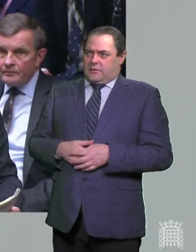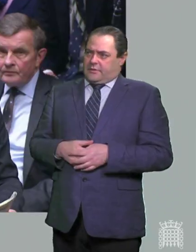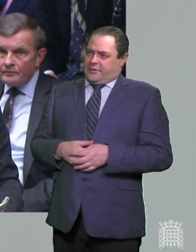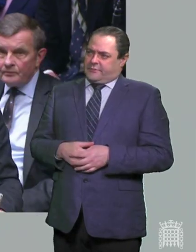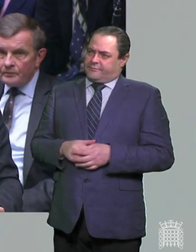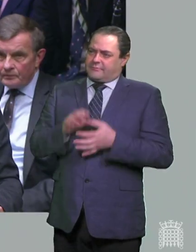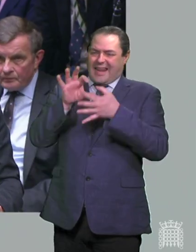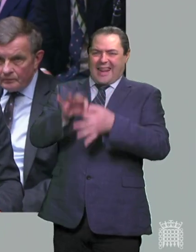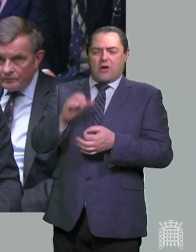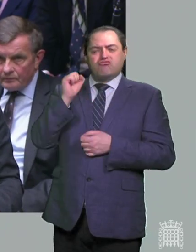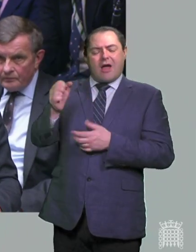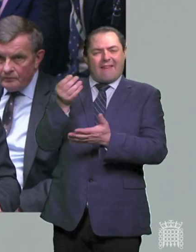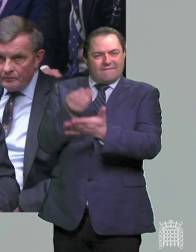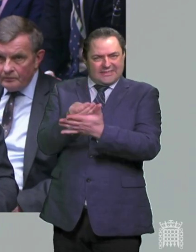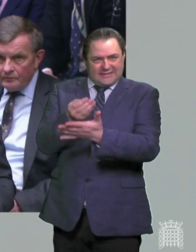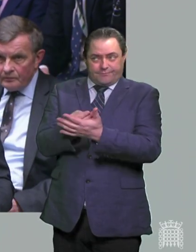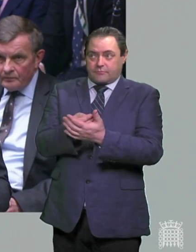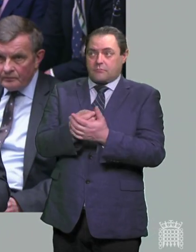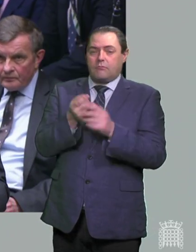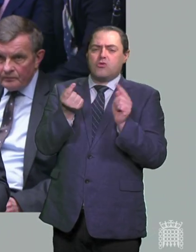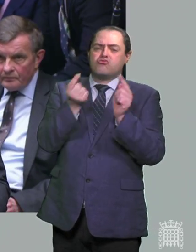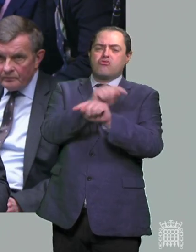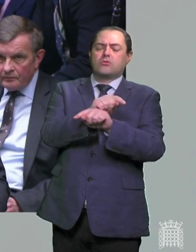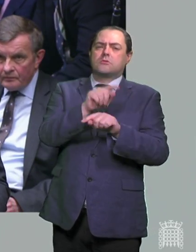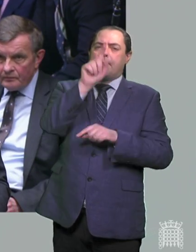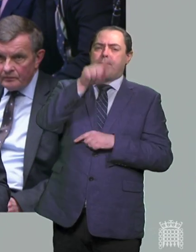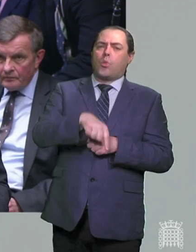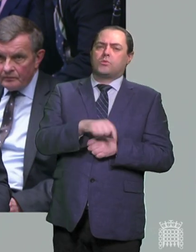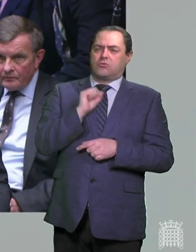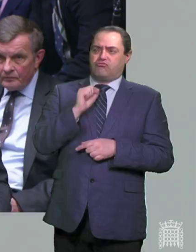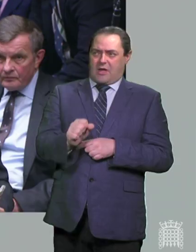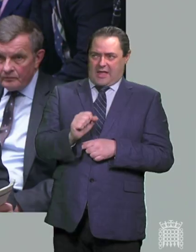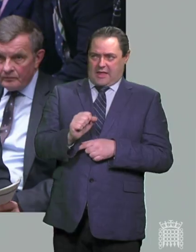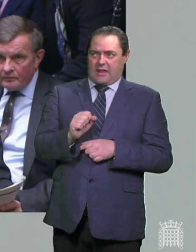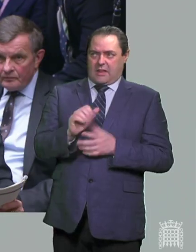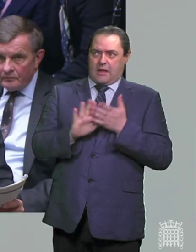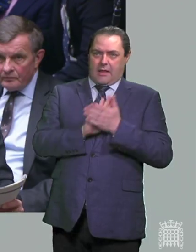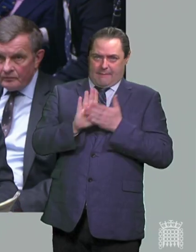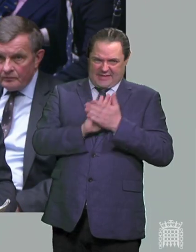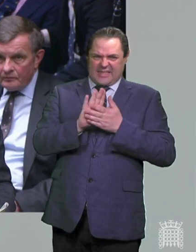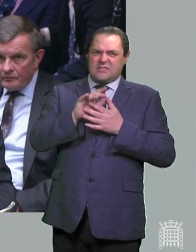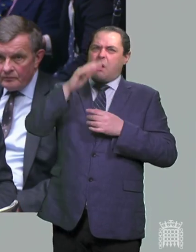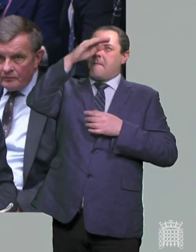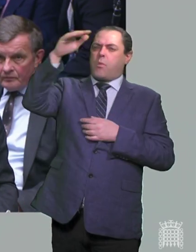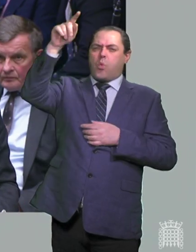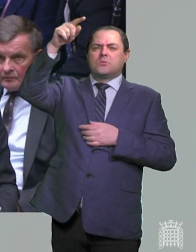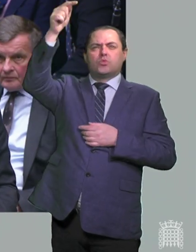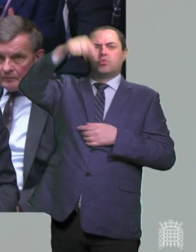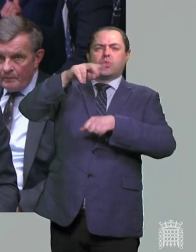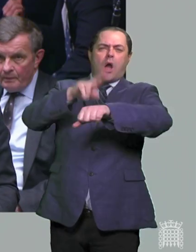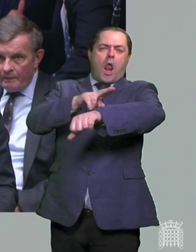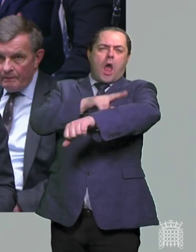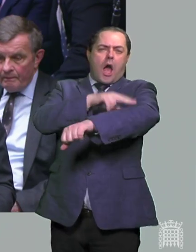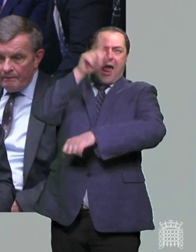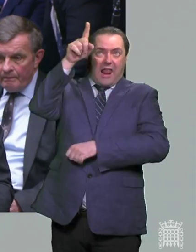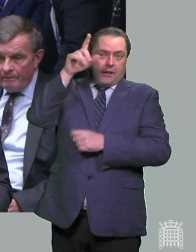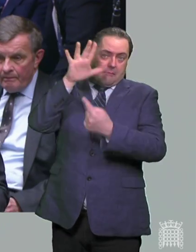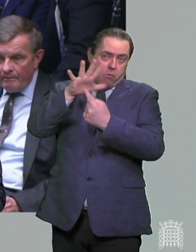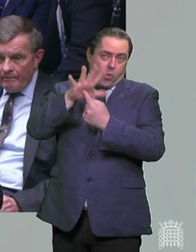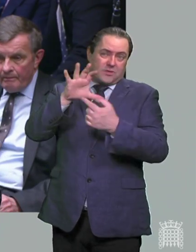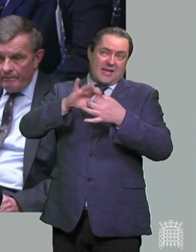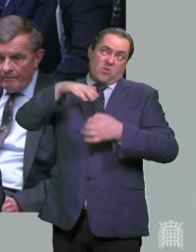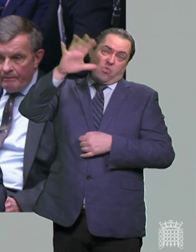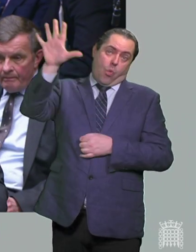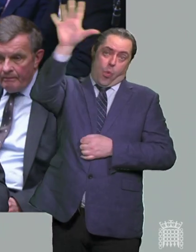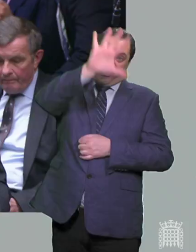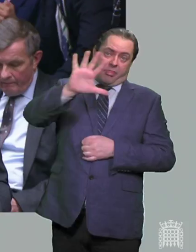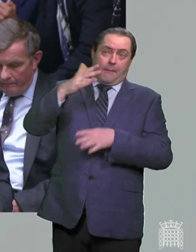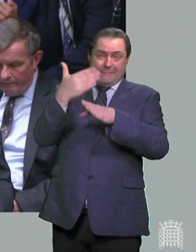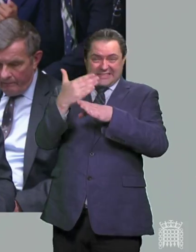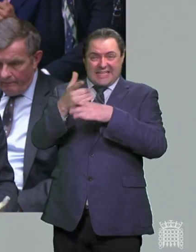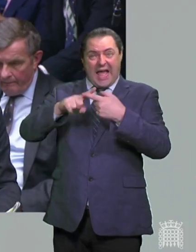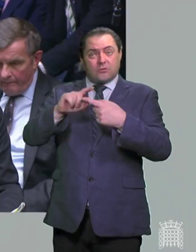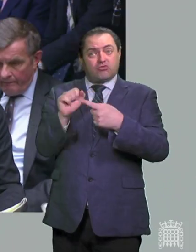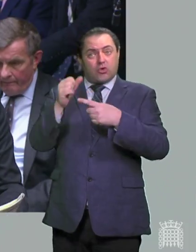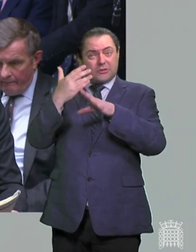With regard to rail funding, cross-border rail links, such as extending the Borders railway down to Carlisle, are vital to people and businesses in the north of England and Scotland.